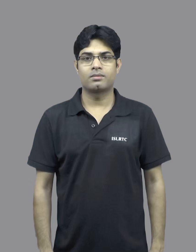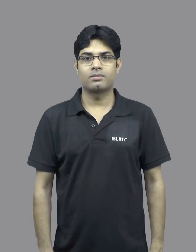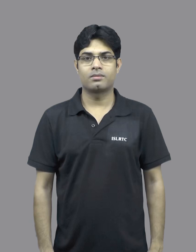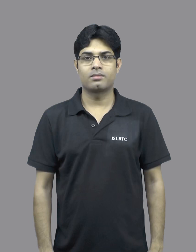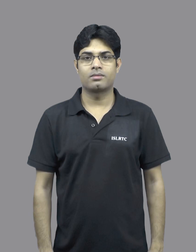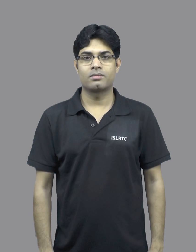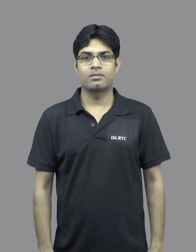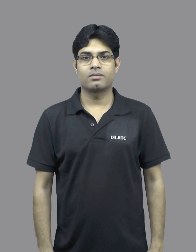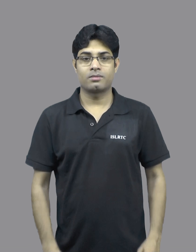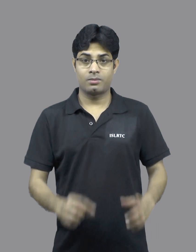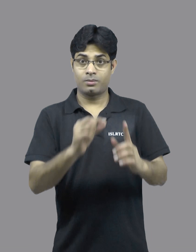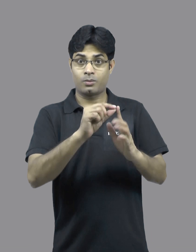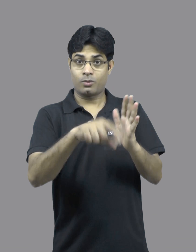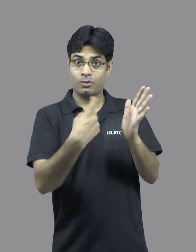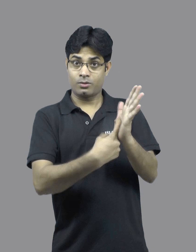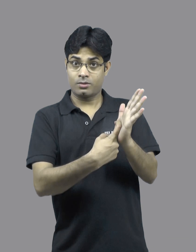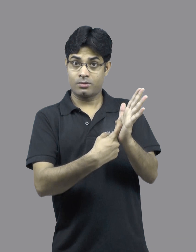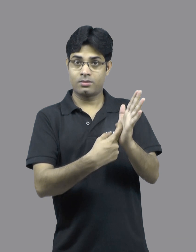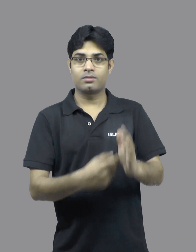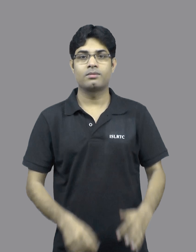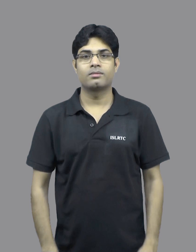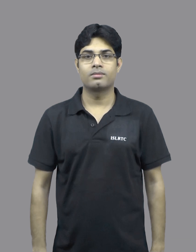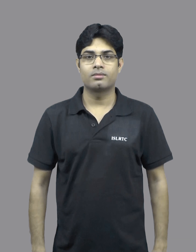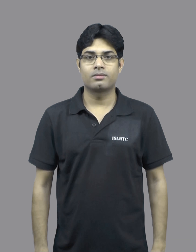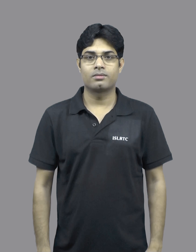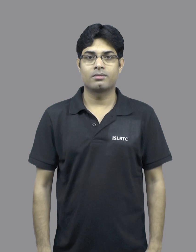Policy